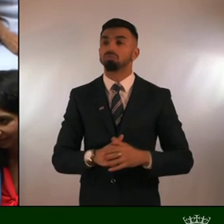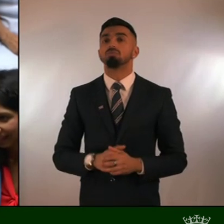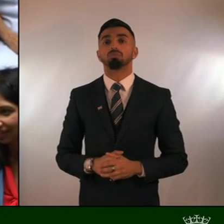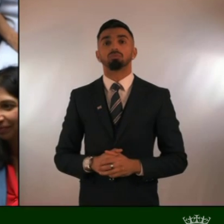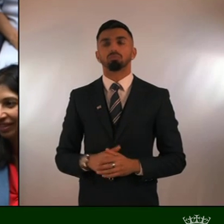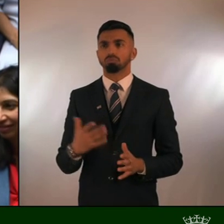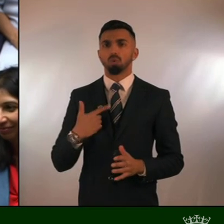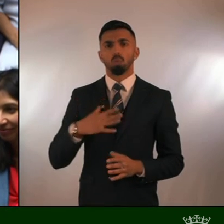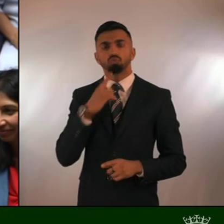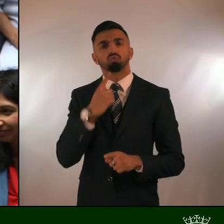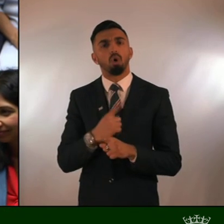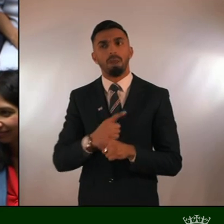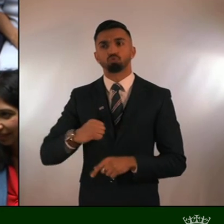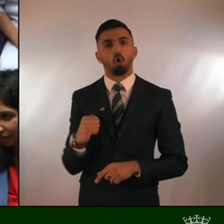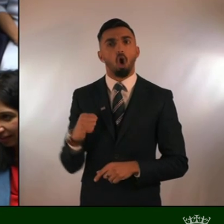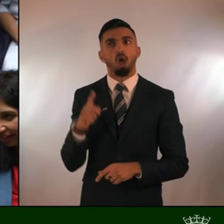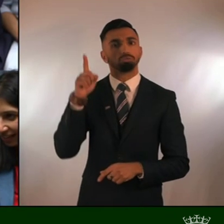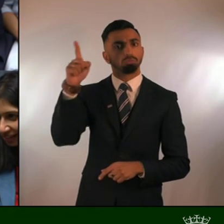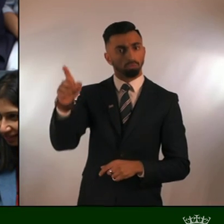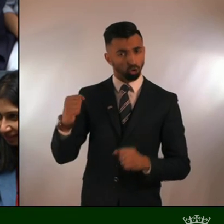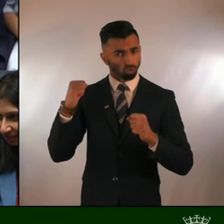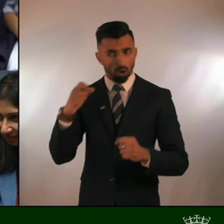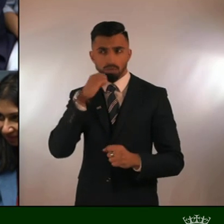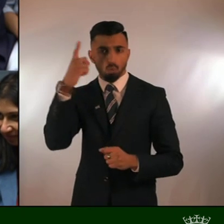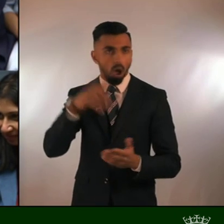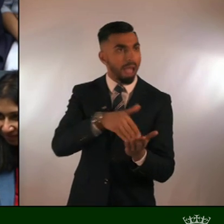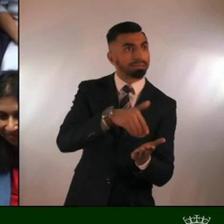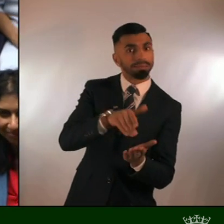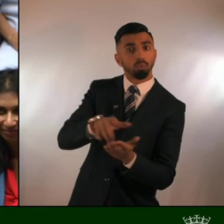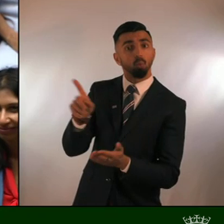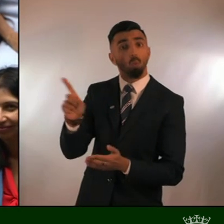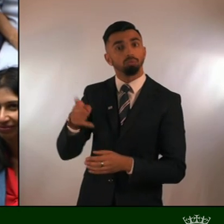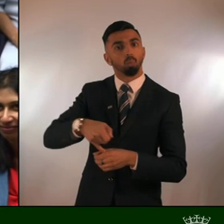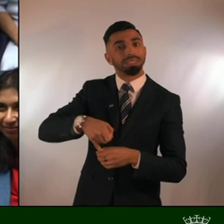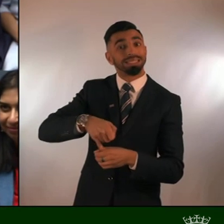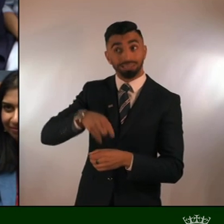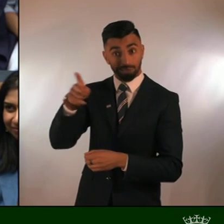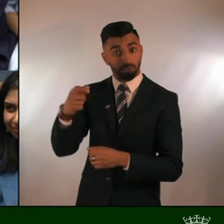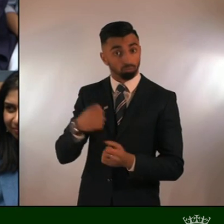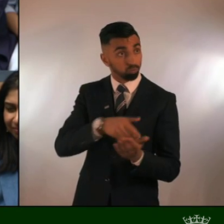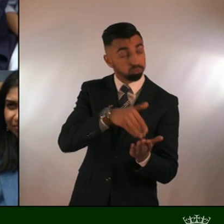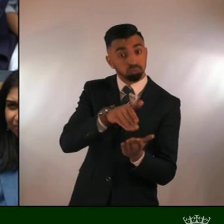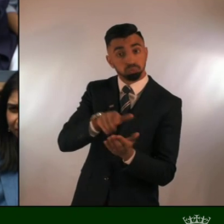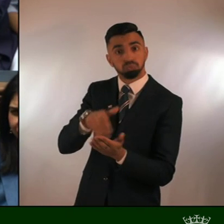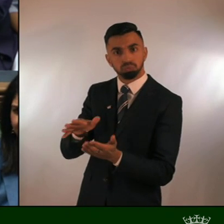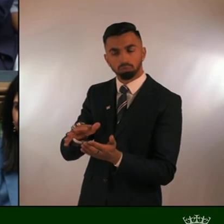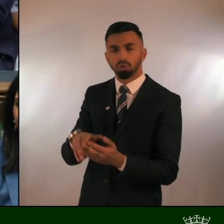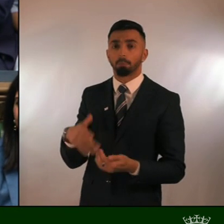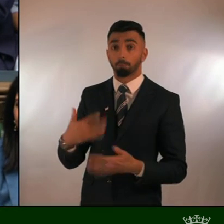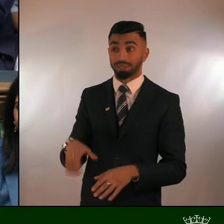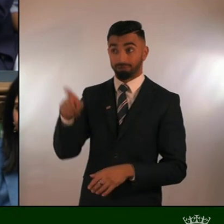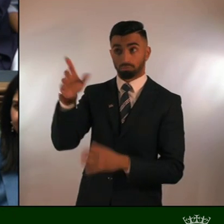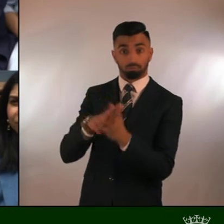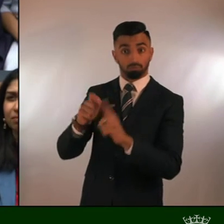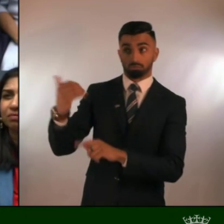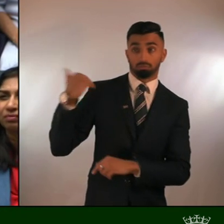My Scottish Conservative colleagues, including my honourable Friend the Member for Moray, have highlighted to me the impact that the recent US tariffs are having.